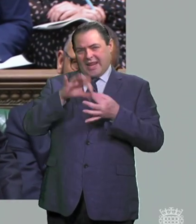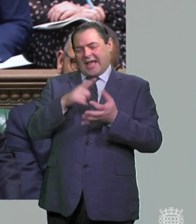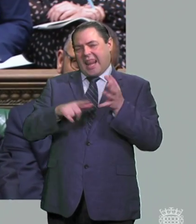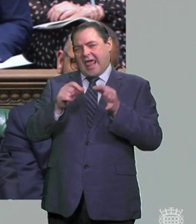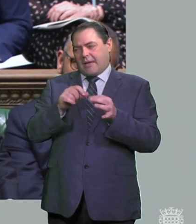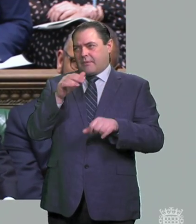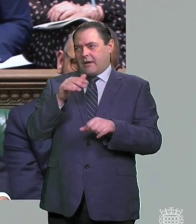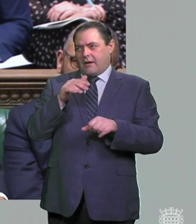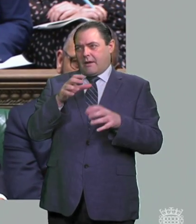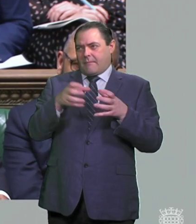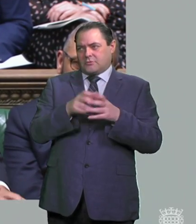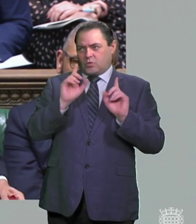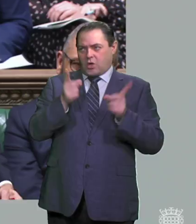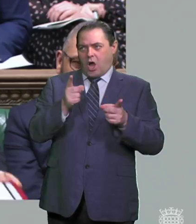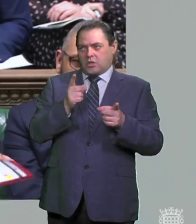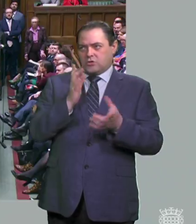You cannot trust them to keep Britain safe.